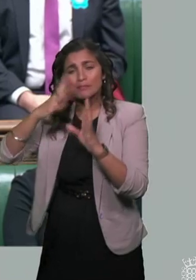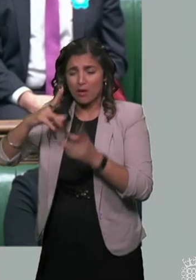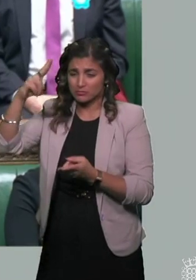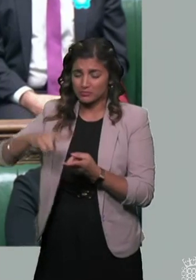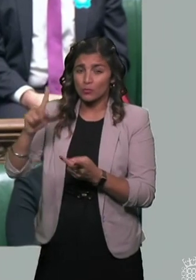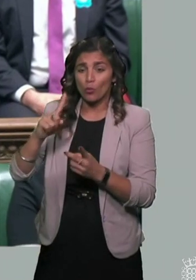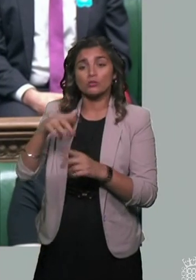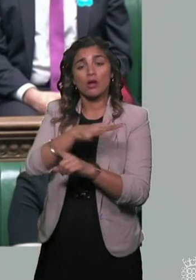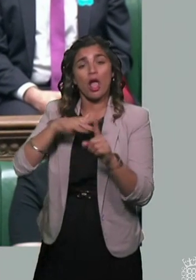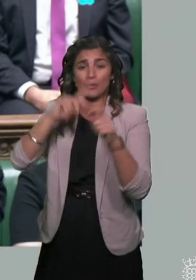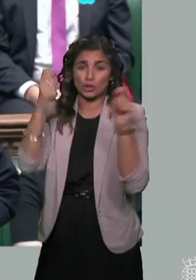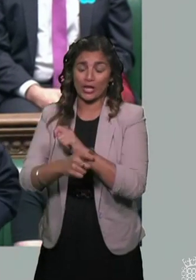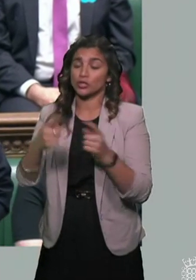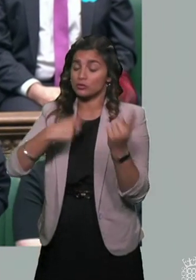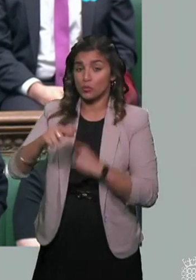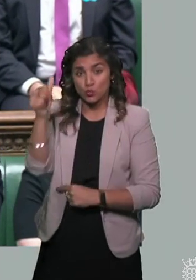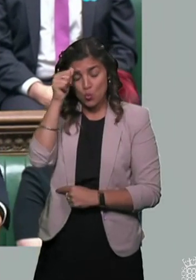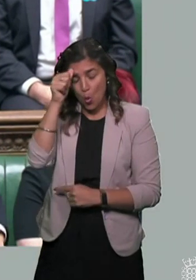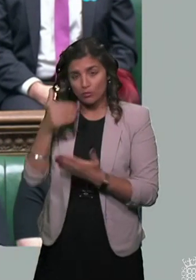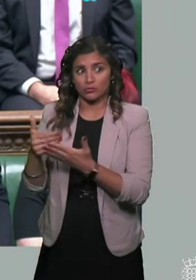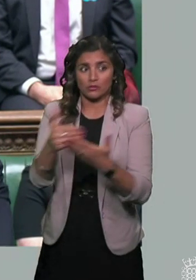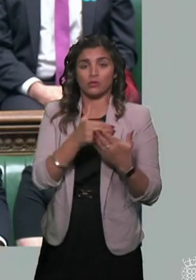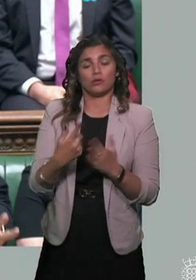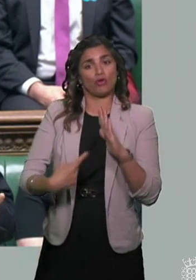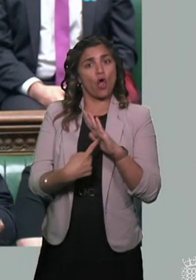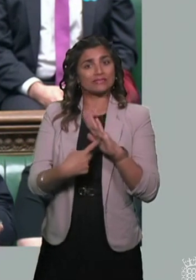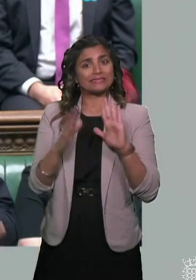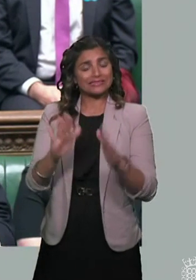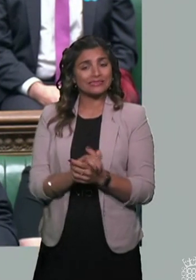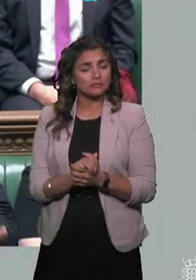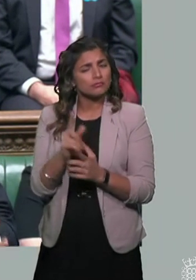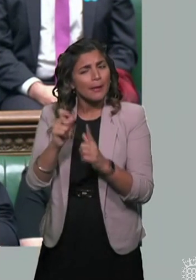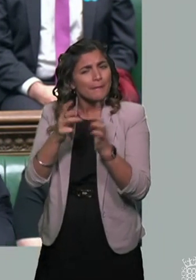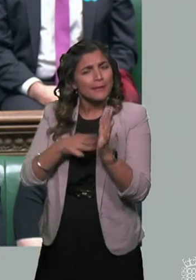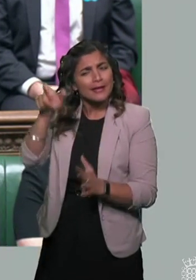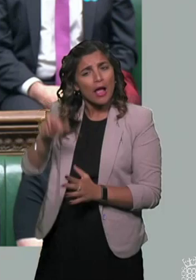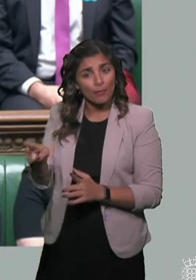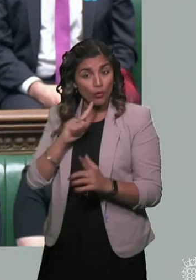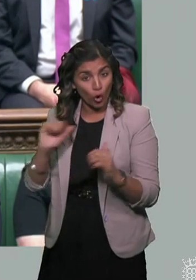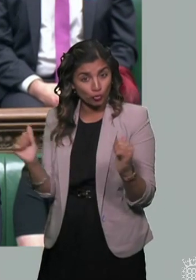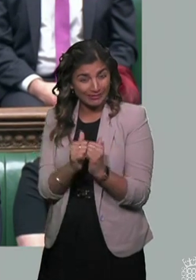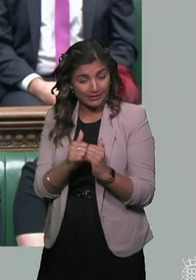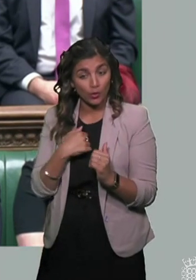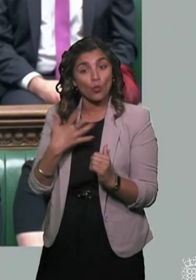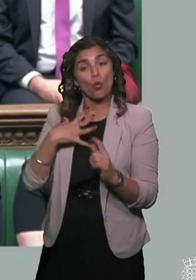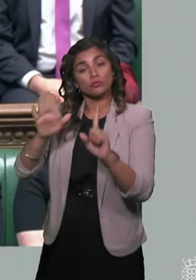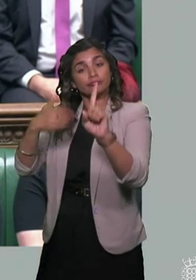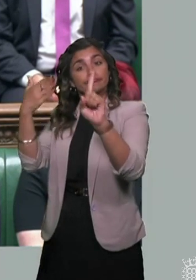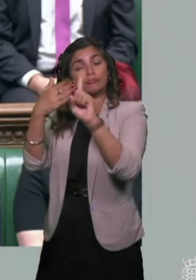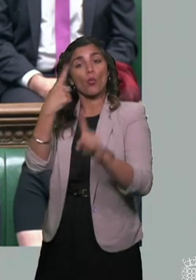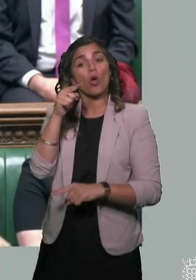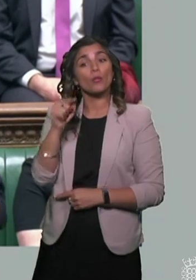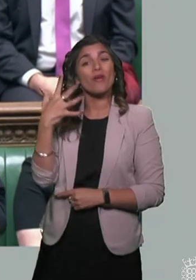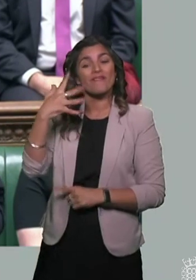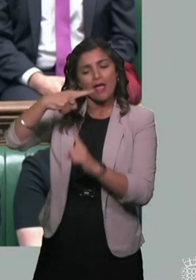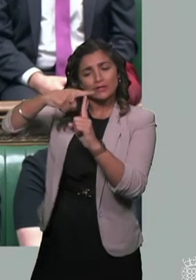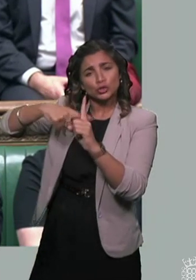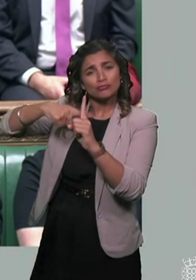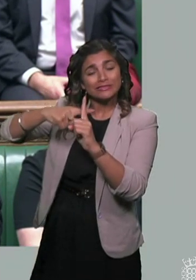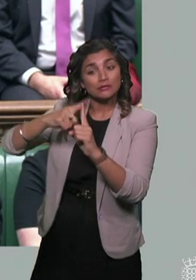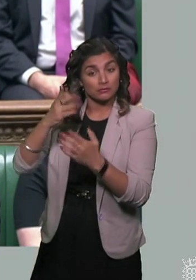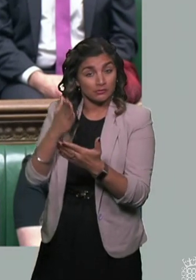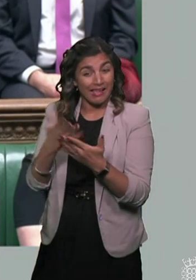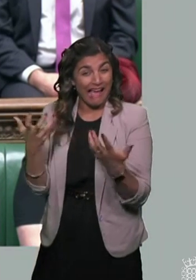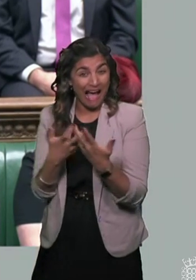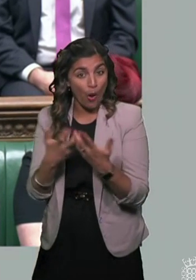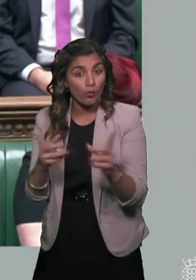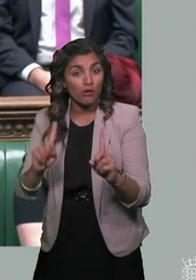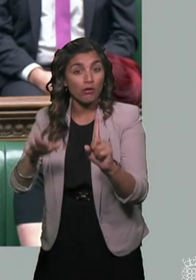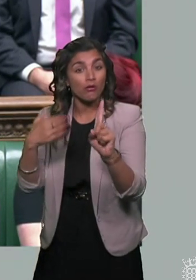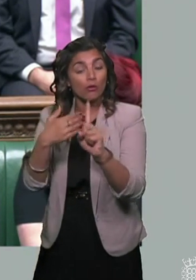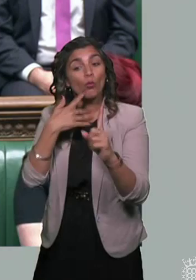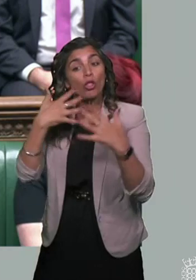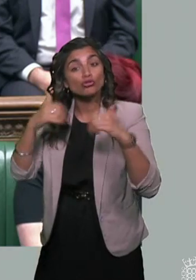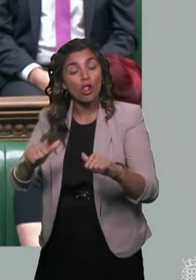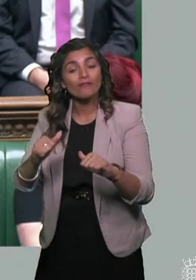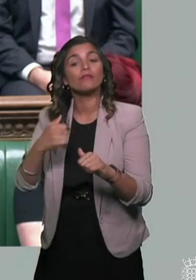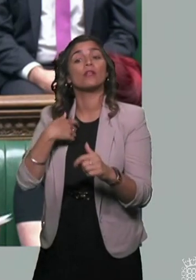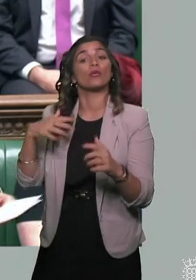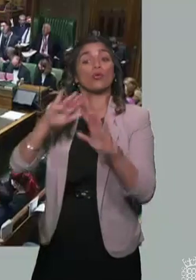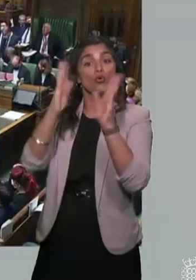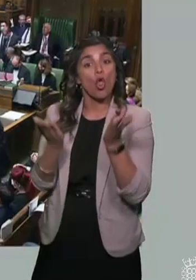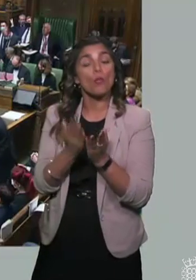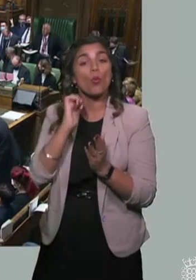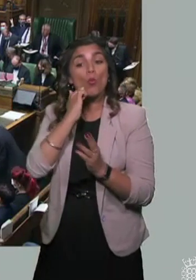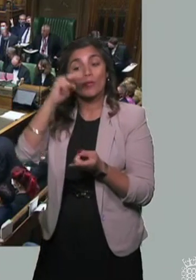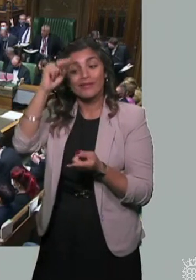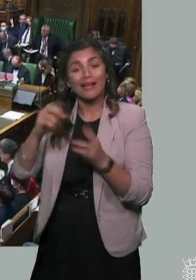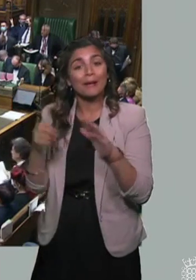That goal is shared across the House. Does the Prime Minister agree that, to keep the goal of 1.5° alive, we need to roughly halve global emissions in this decisive decade?